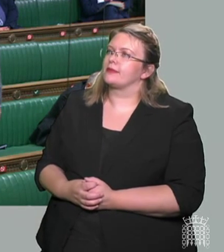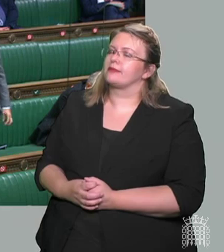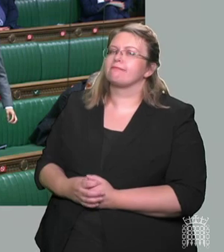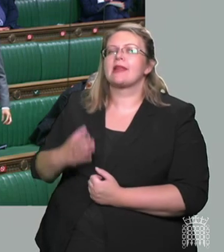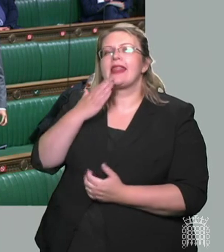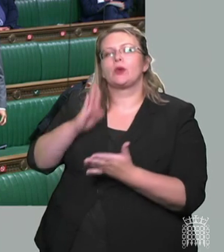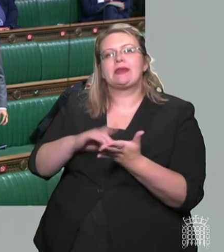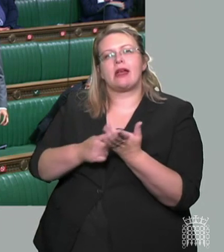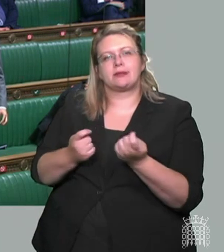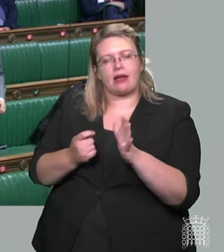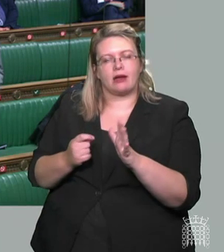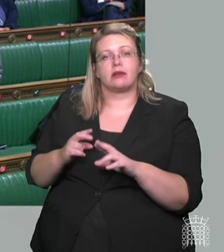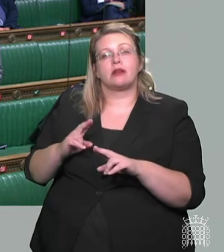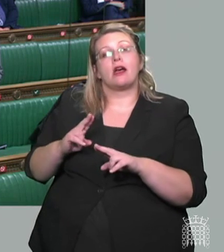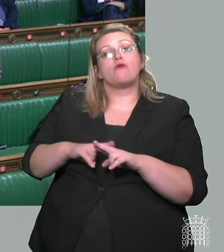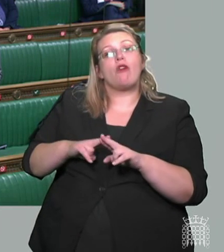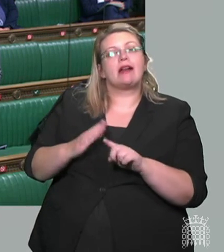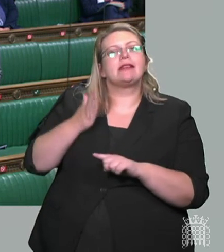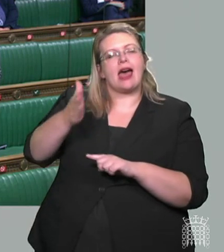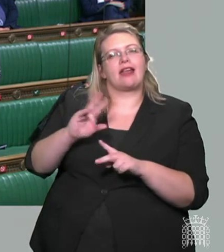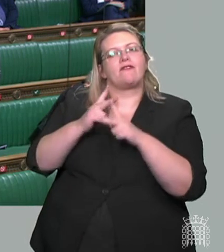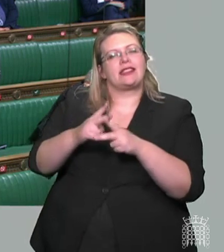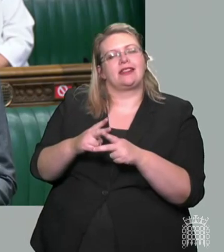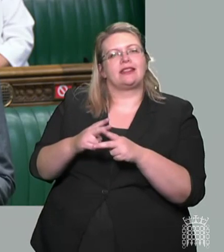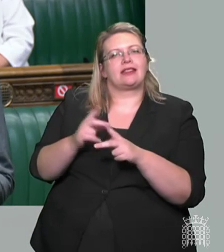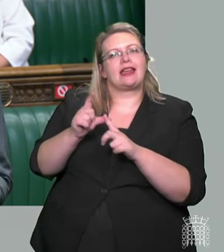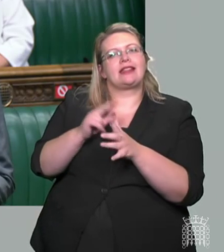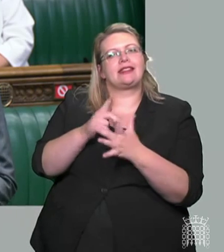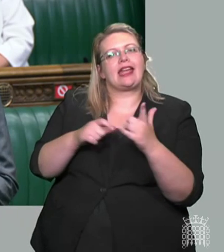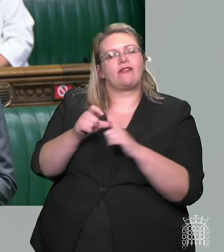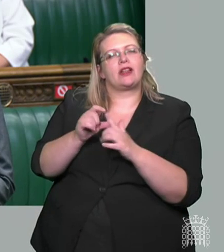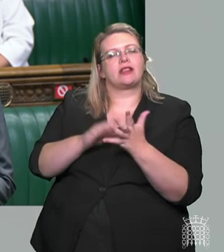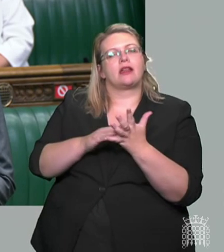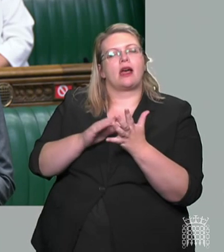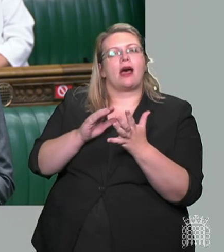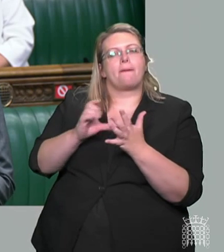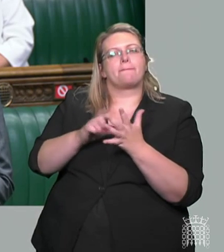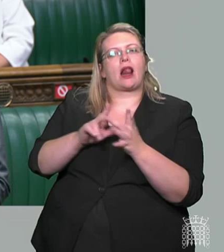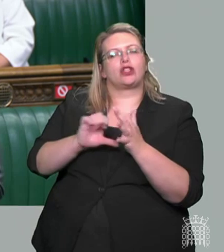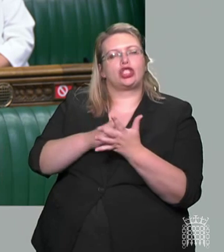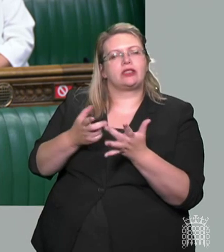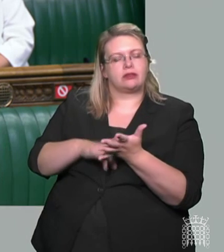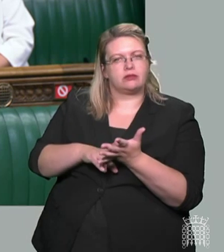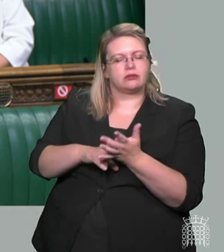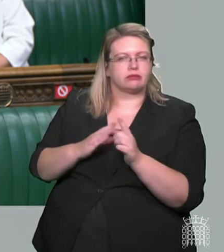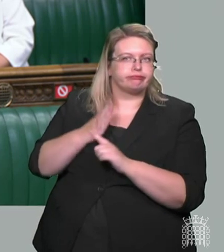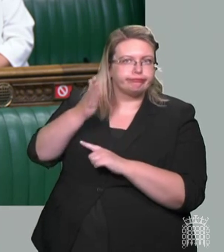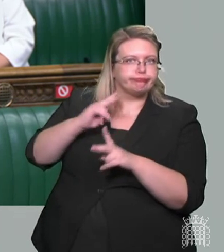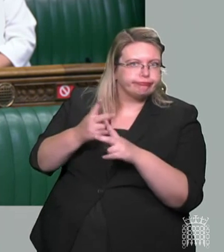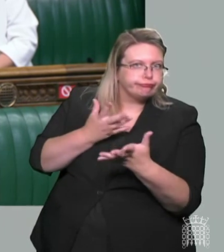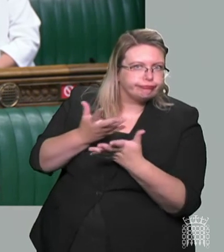On Friday, I visited David McCutcheon, the chief executive of Bullet Express, which is a haulage firm in the Baillieston area of my constituency.